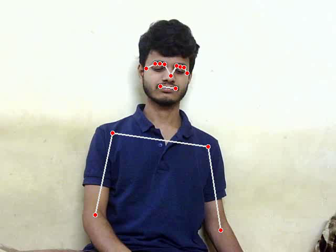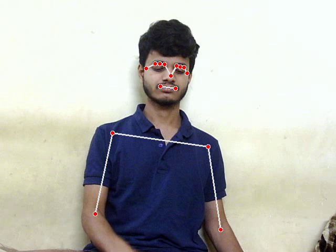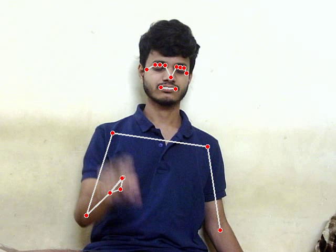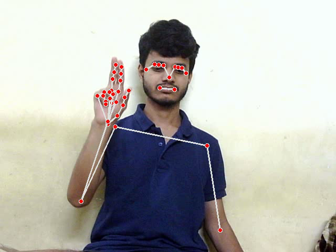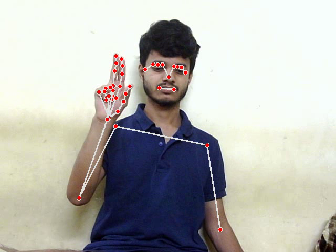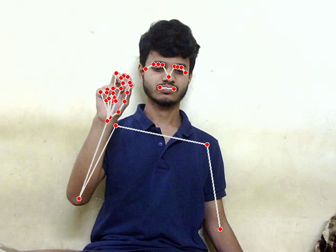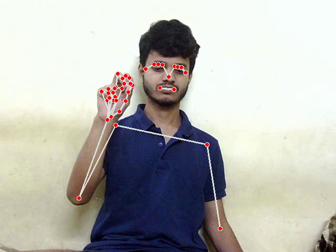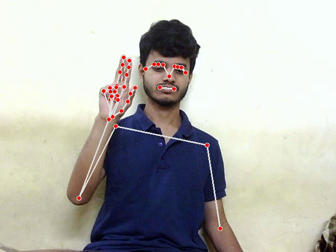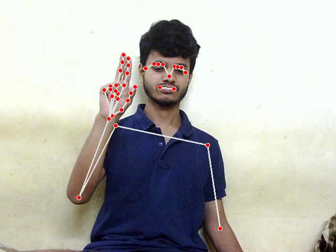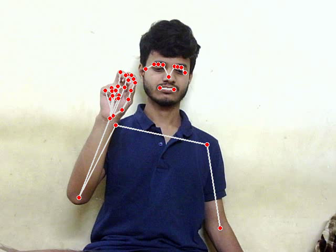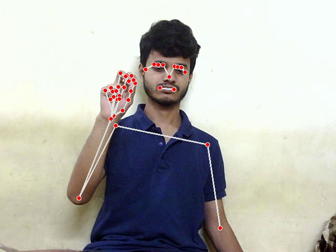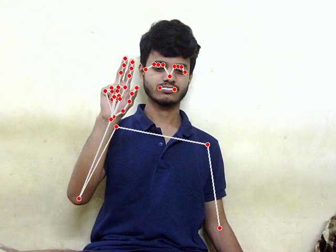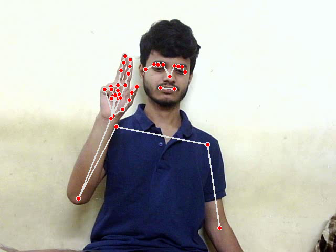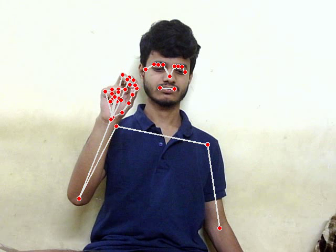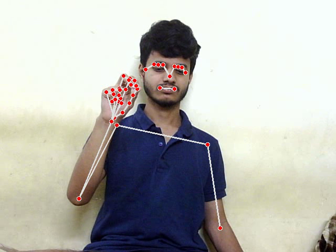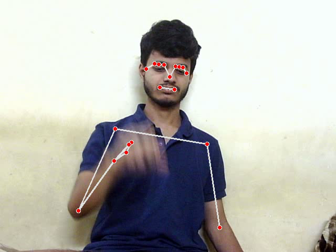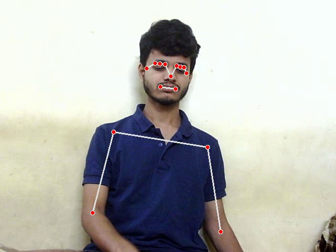no